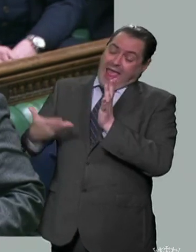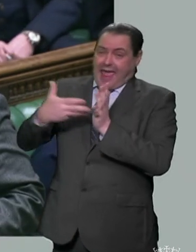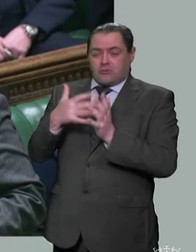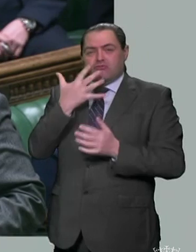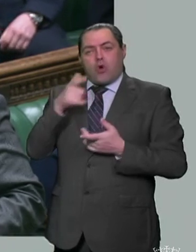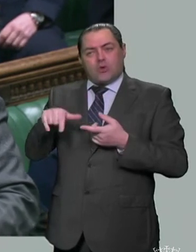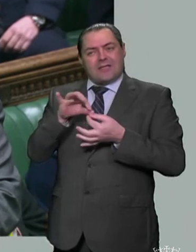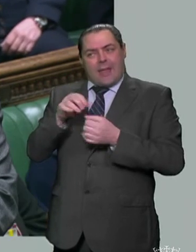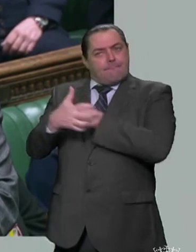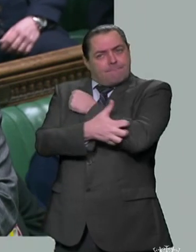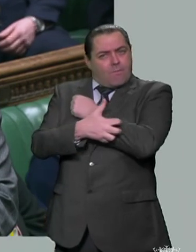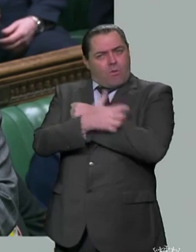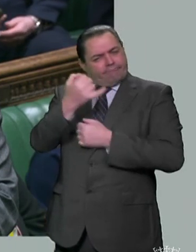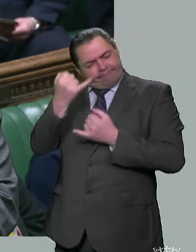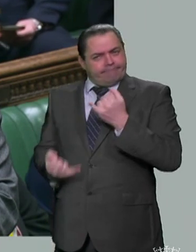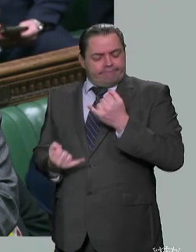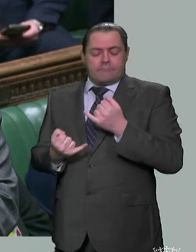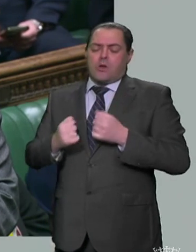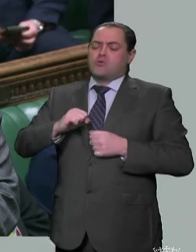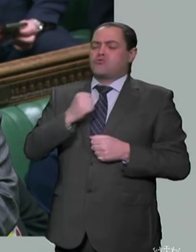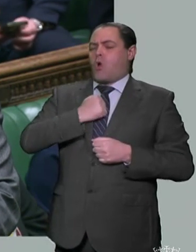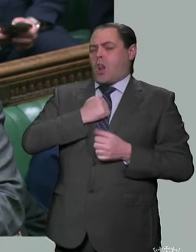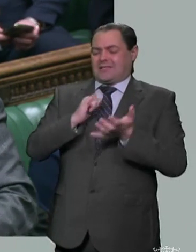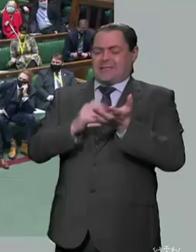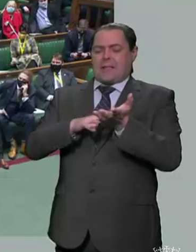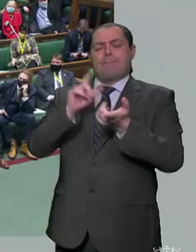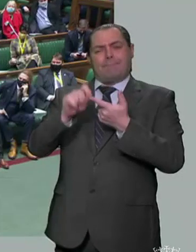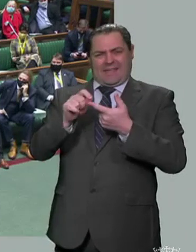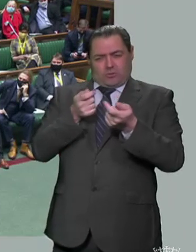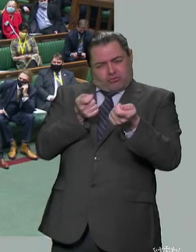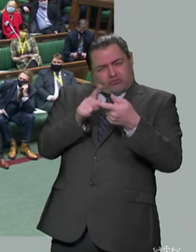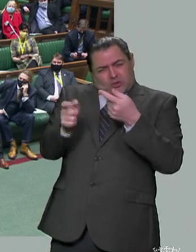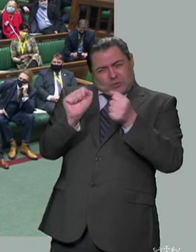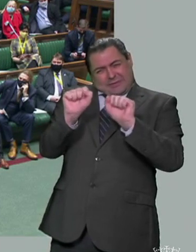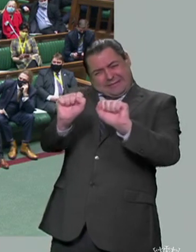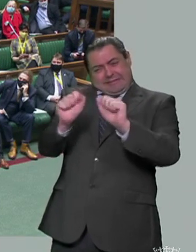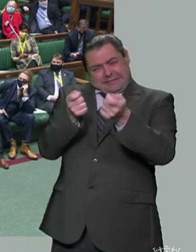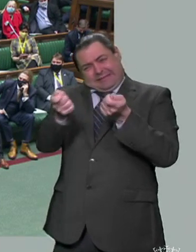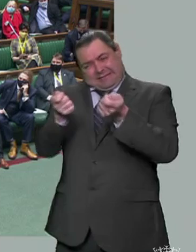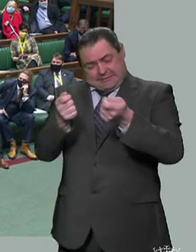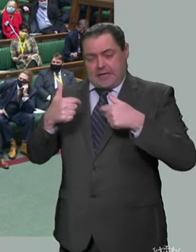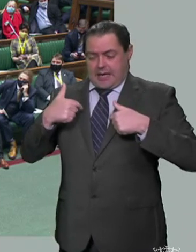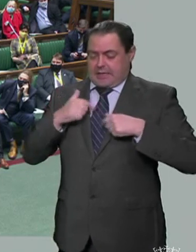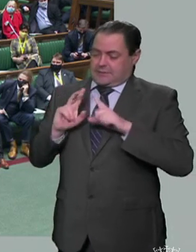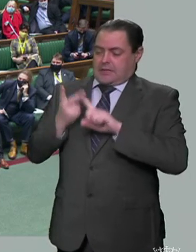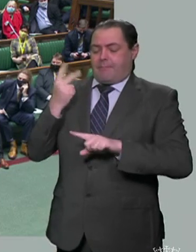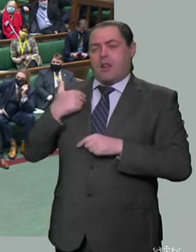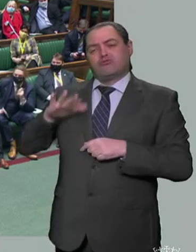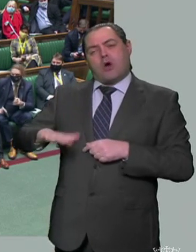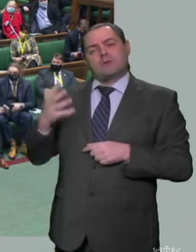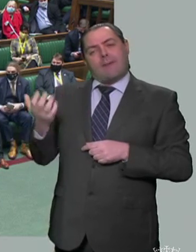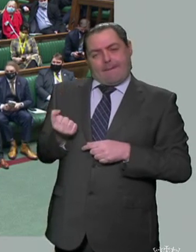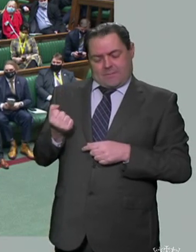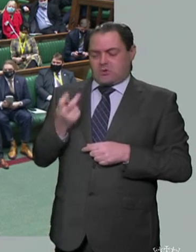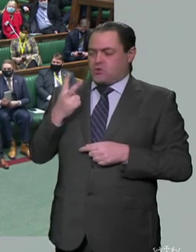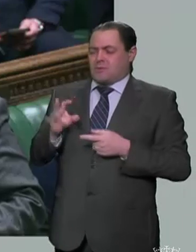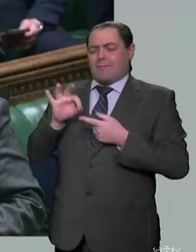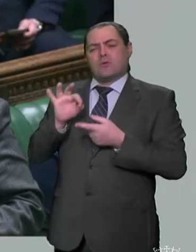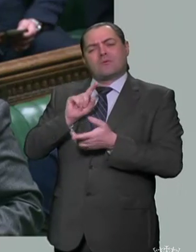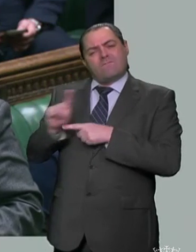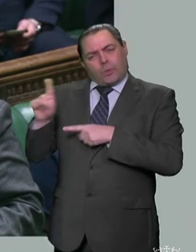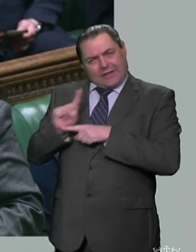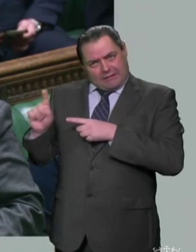In Scotland, the SNP Government are mitigating this Tory poverty crisis by doubling the Scottish child payment to £20 per week.